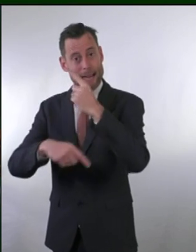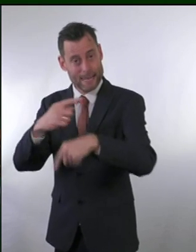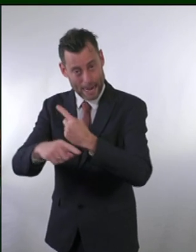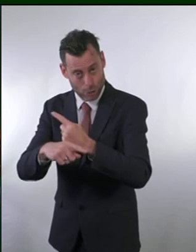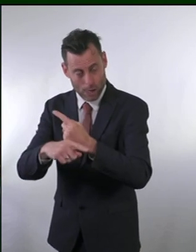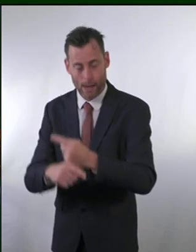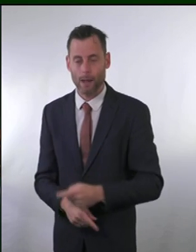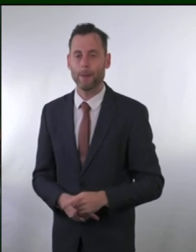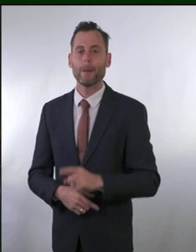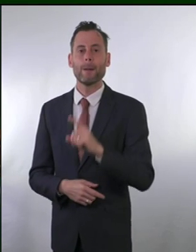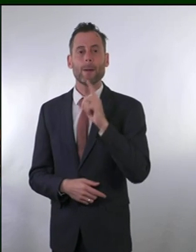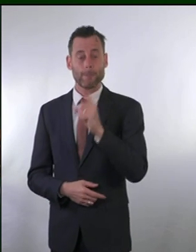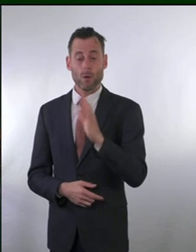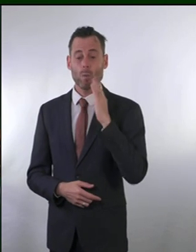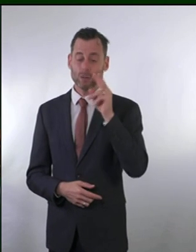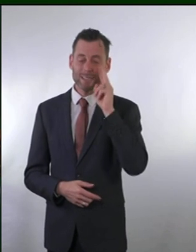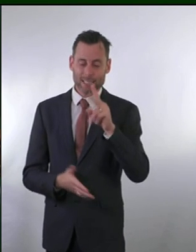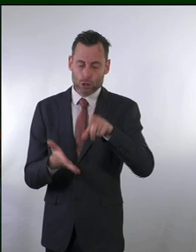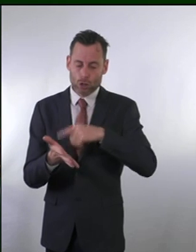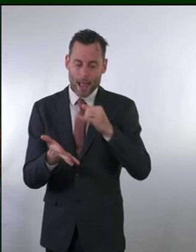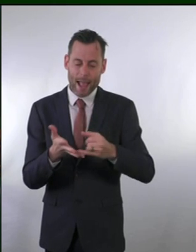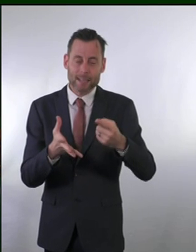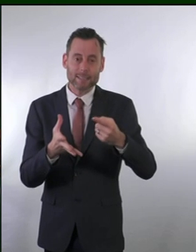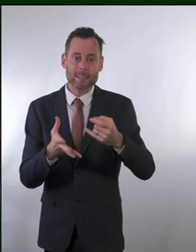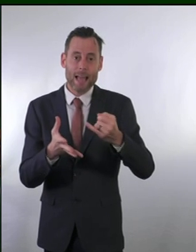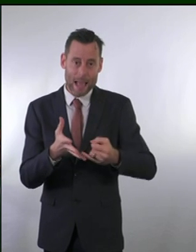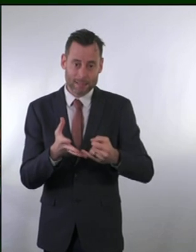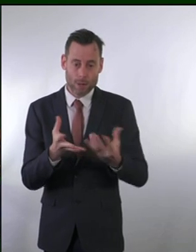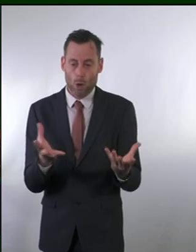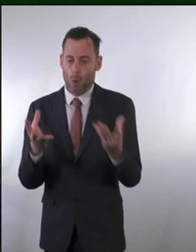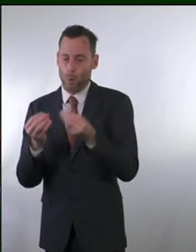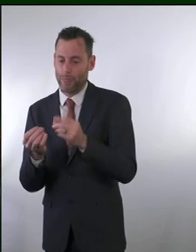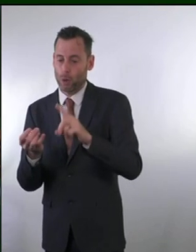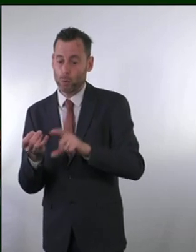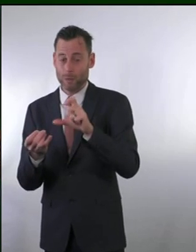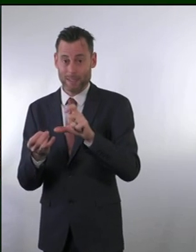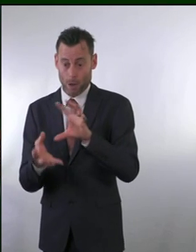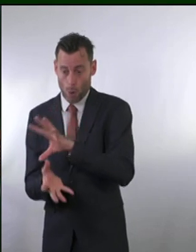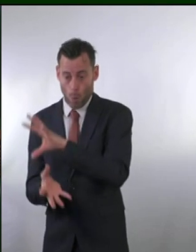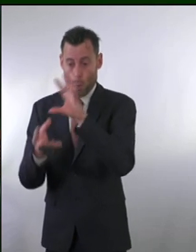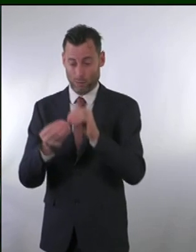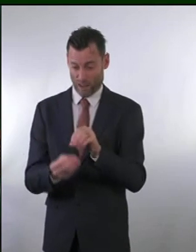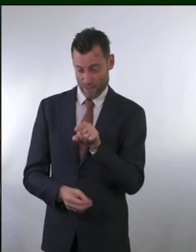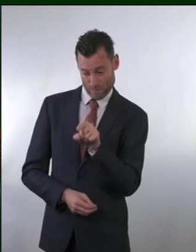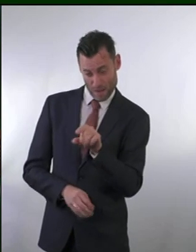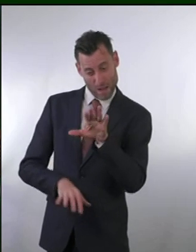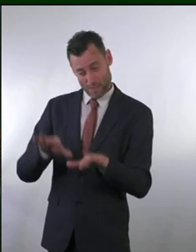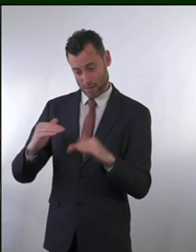As I said, when we combine the JSS with UC people get 93% of their income.